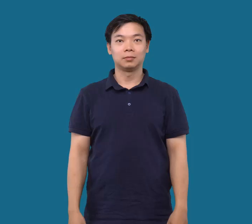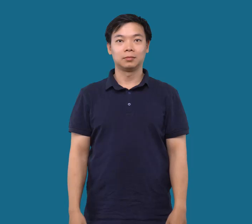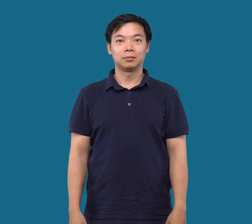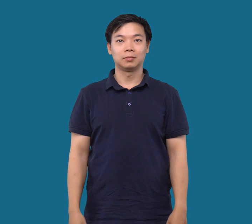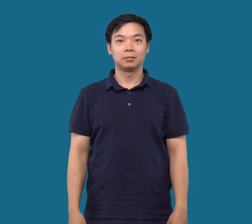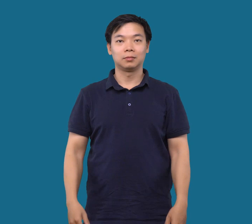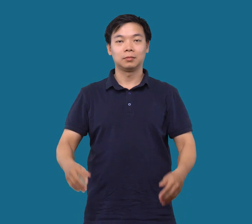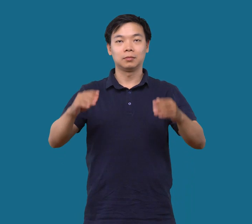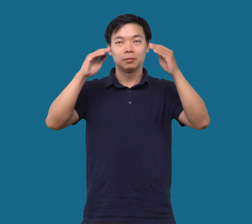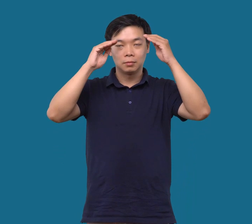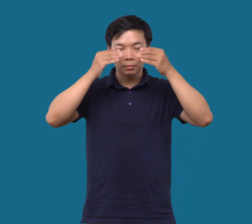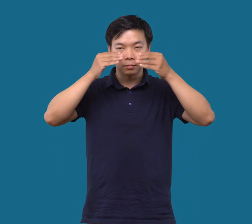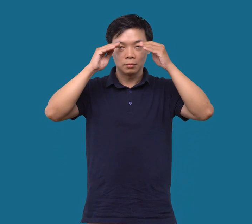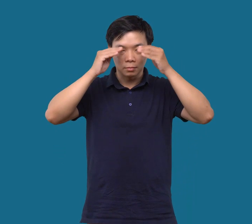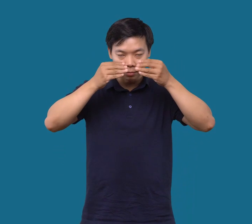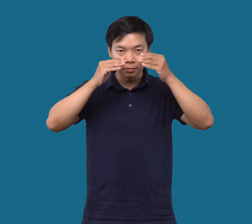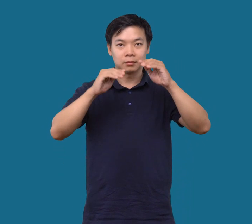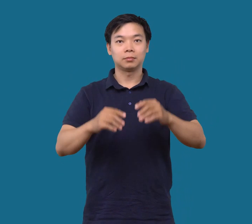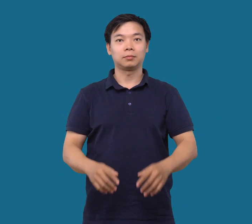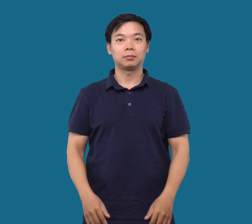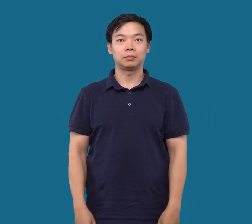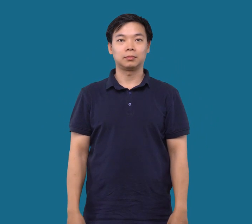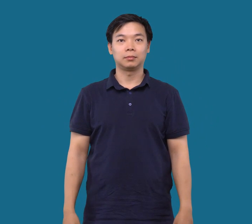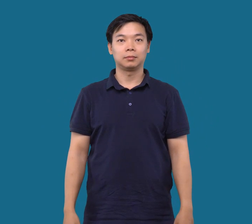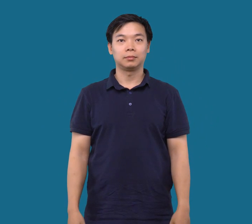mơ ngủ